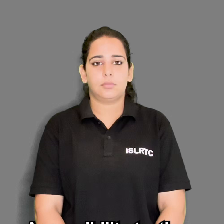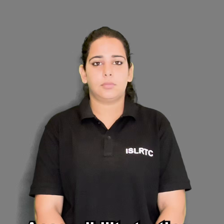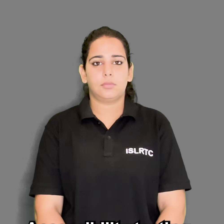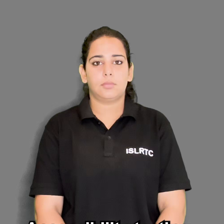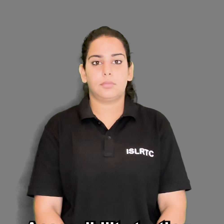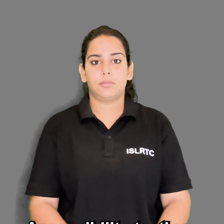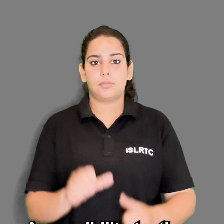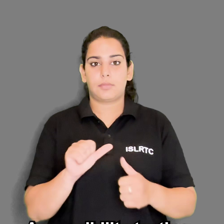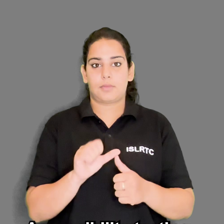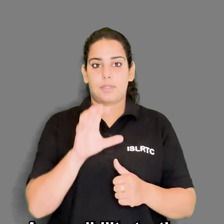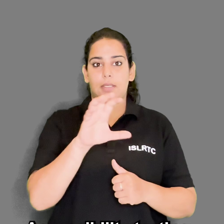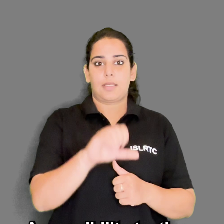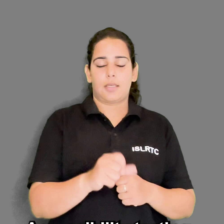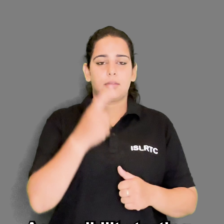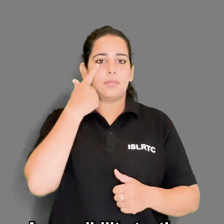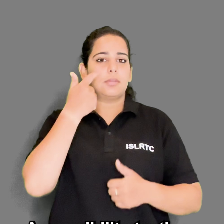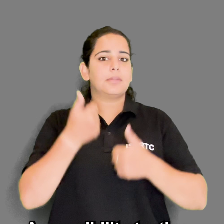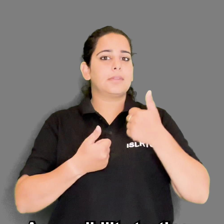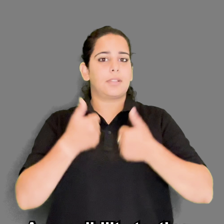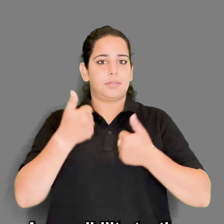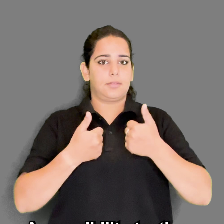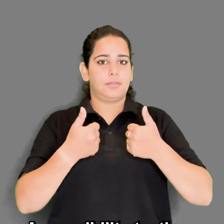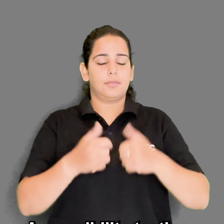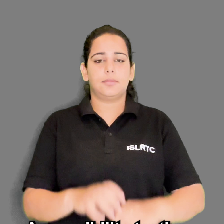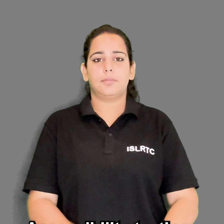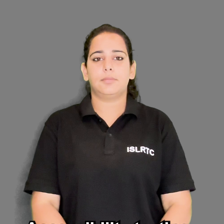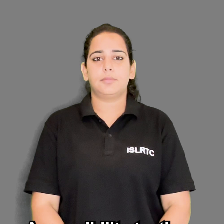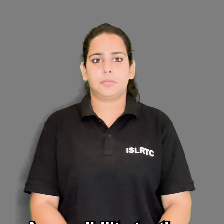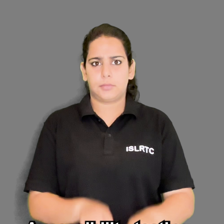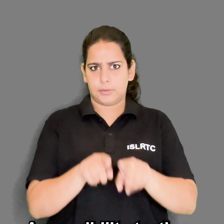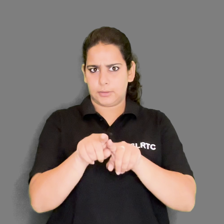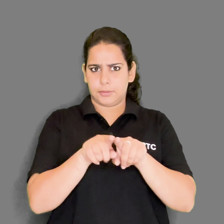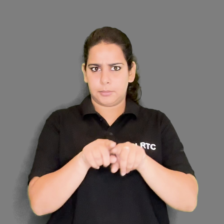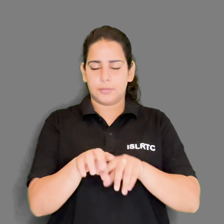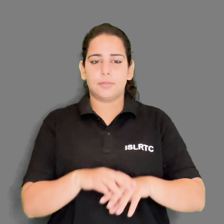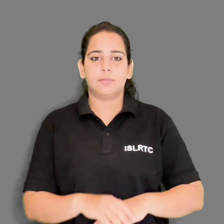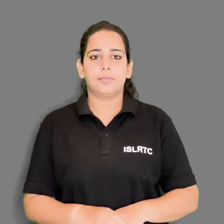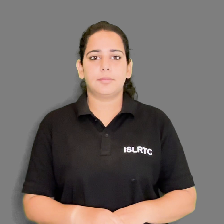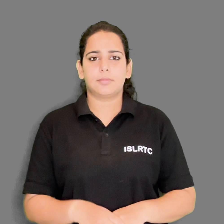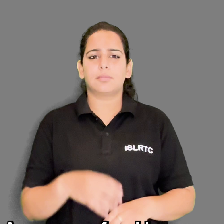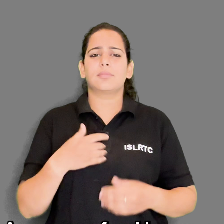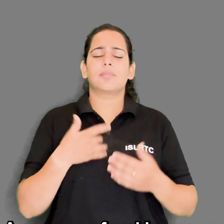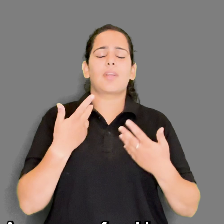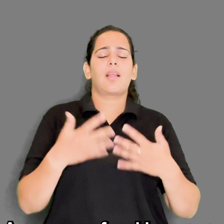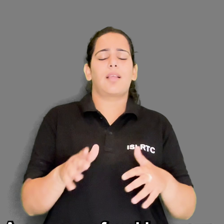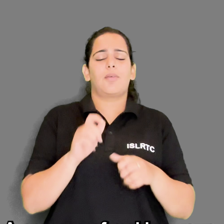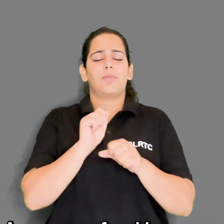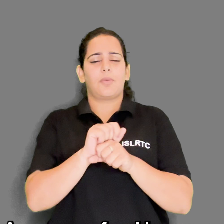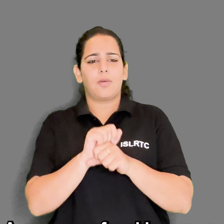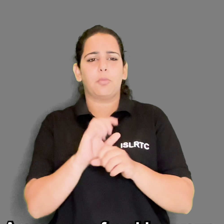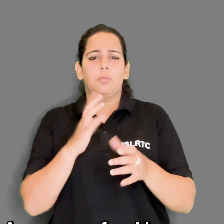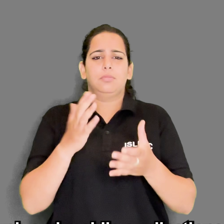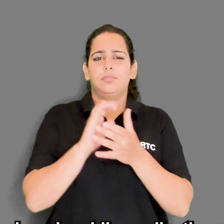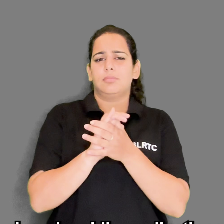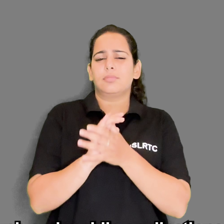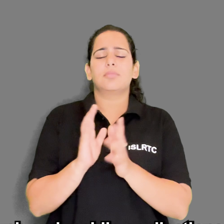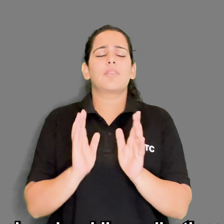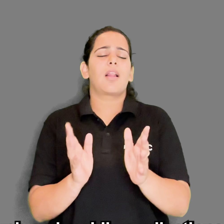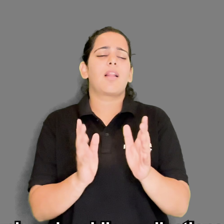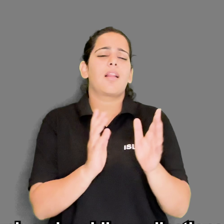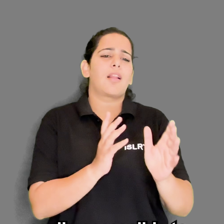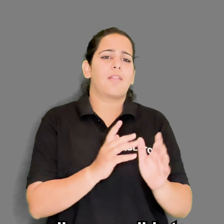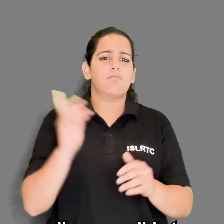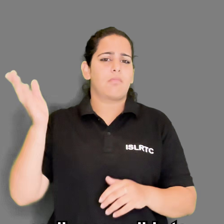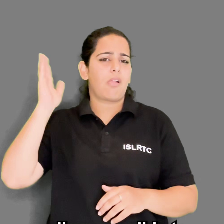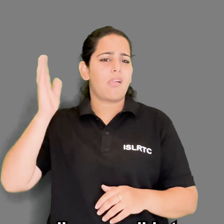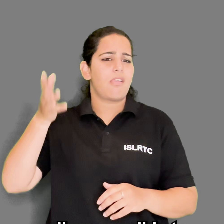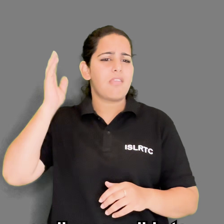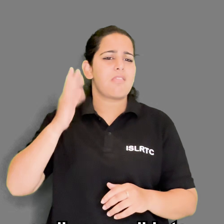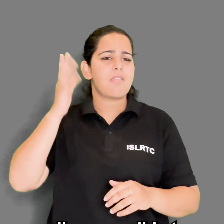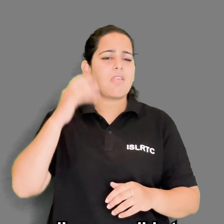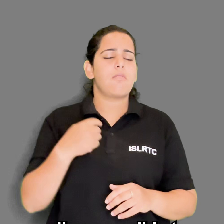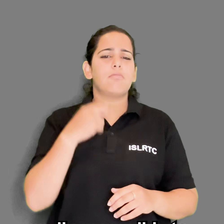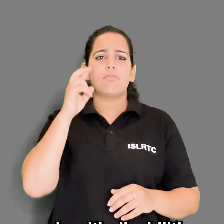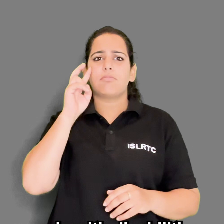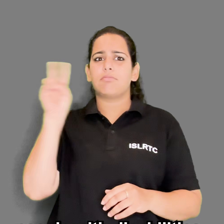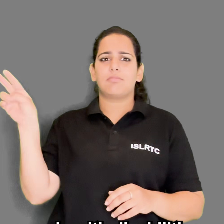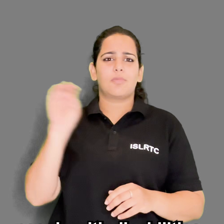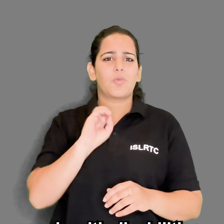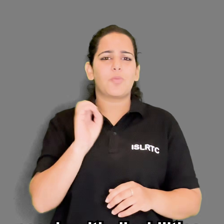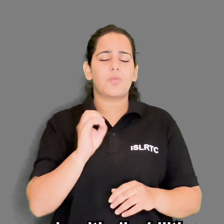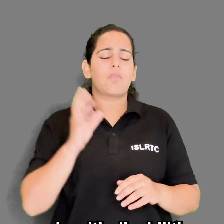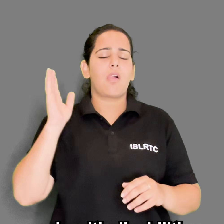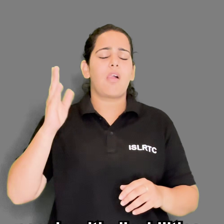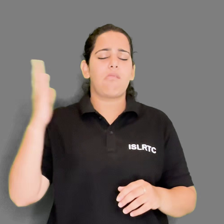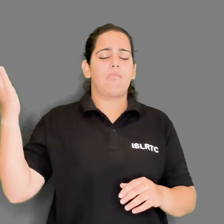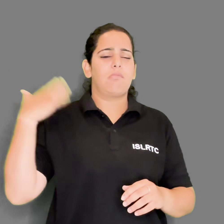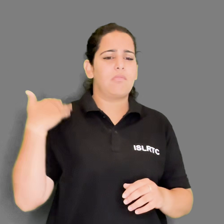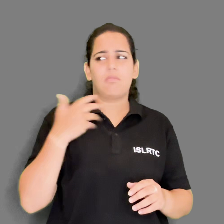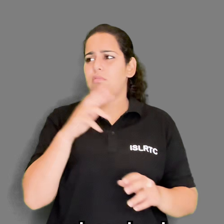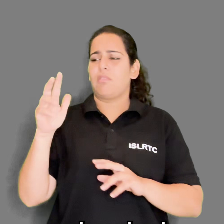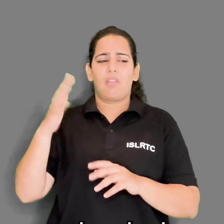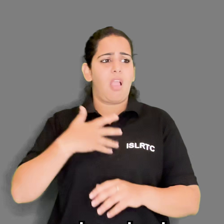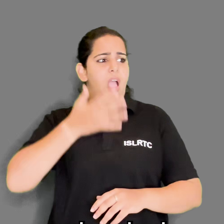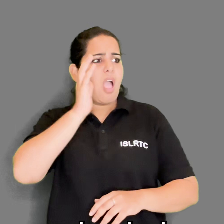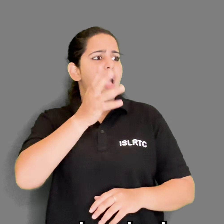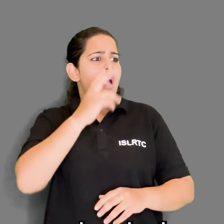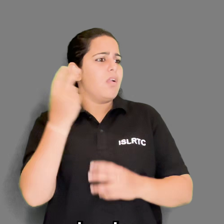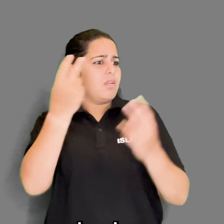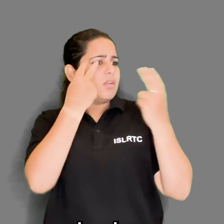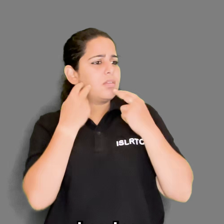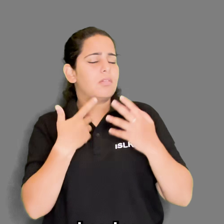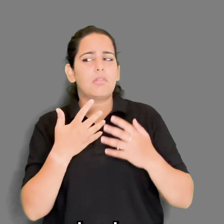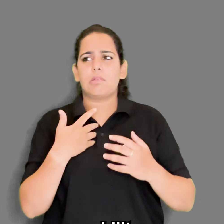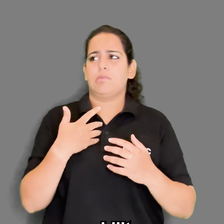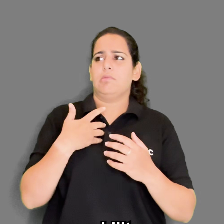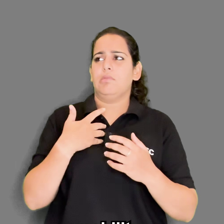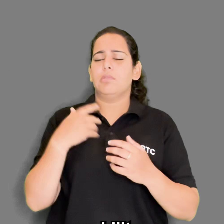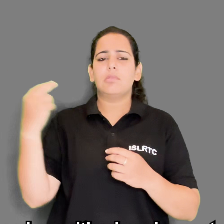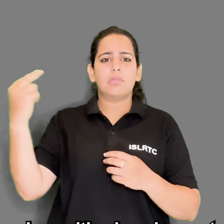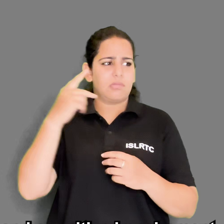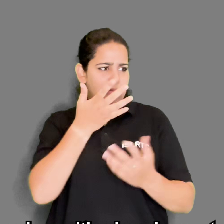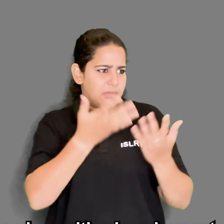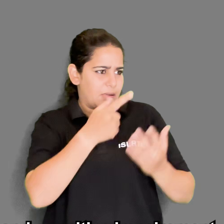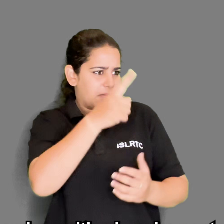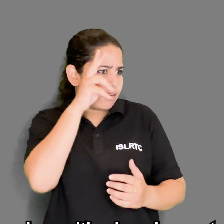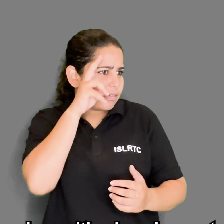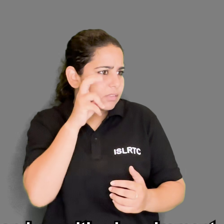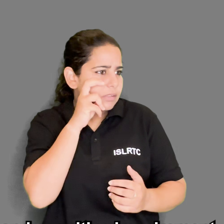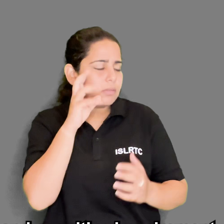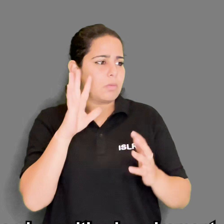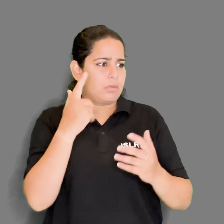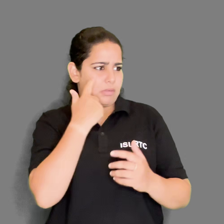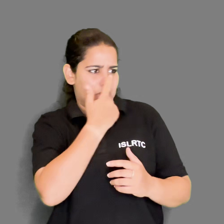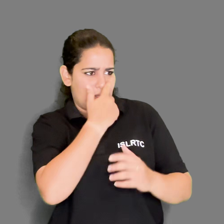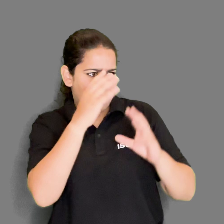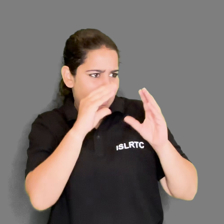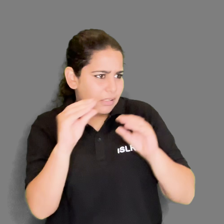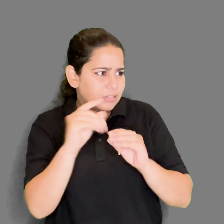Accessibility testing A process of making your web and mobile applications easily accessible to people with disabilities such as visual mobility and cognitive impairement